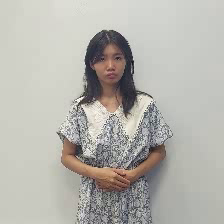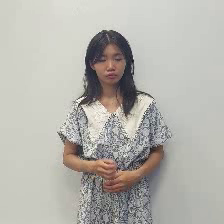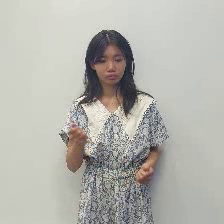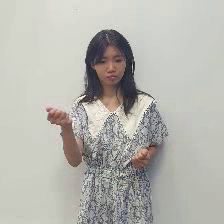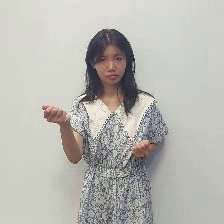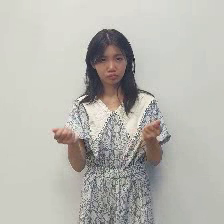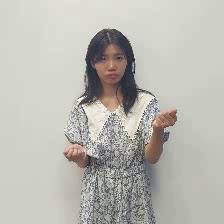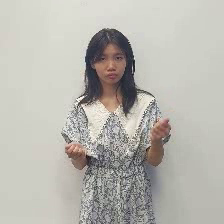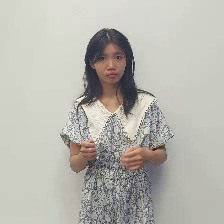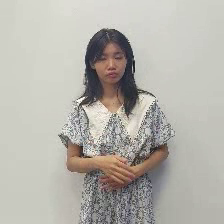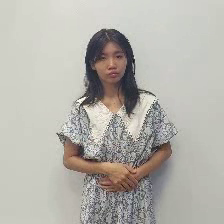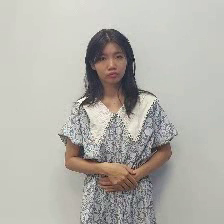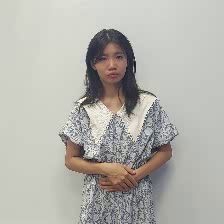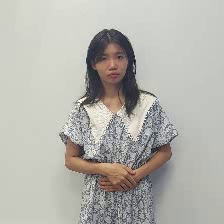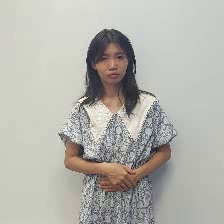Ô tô